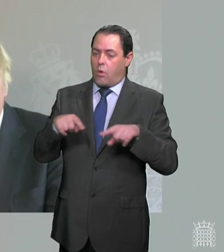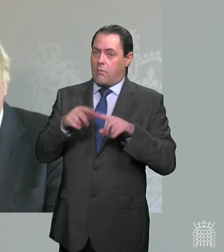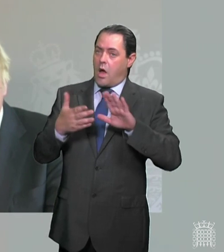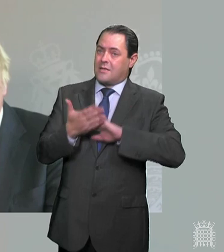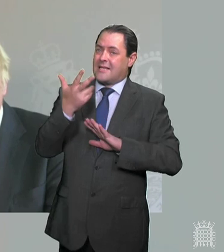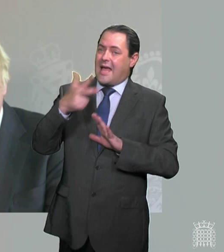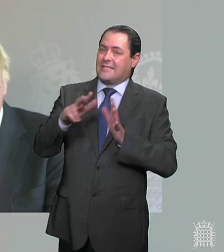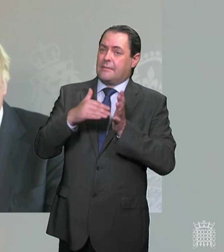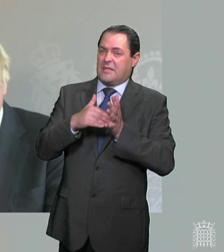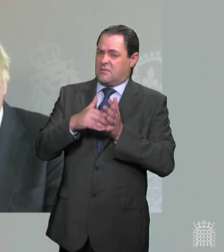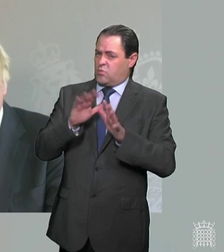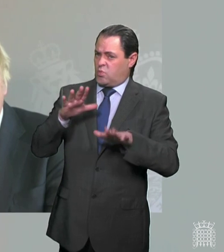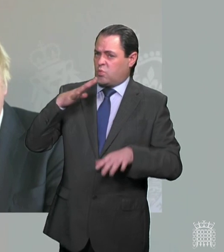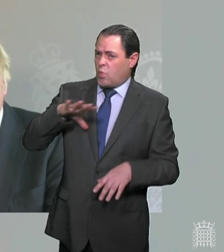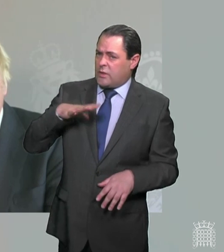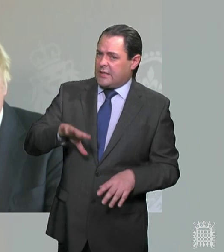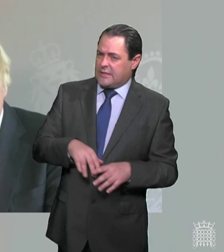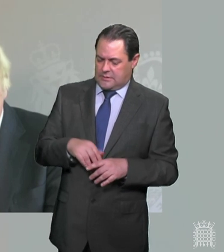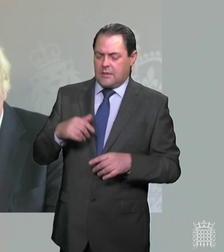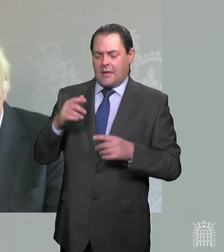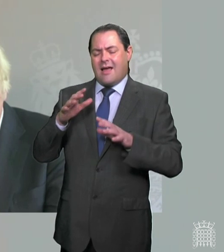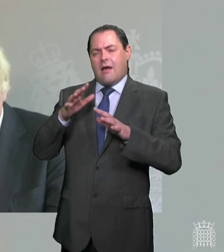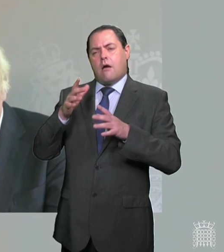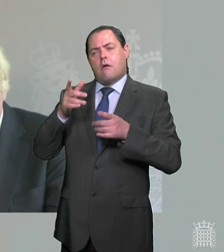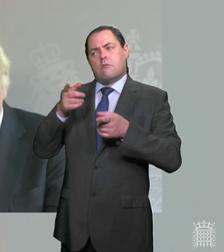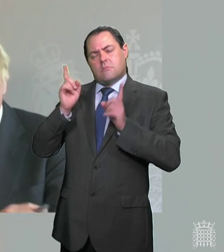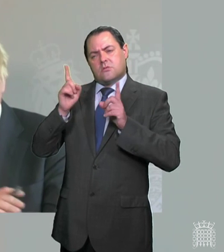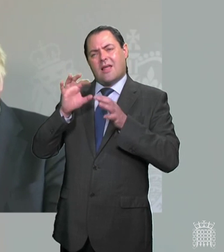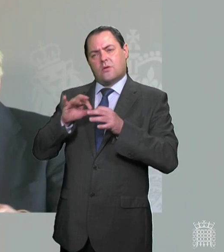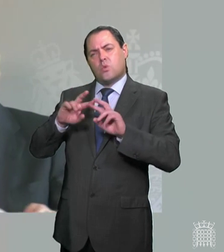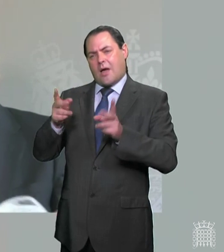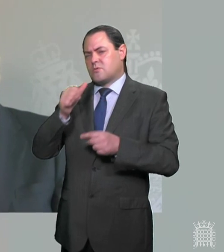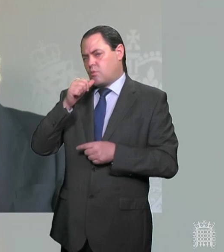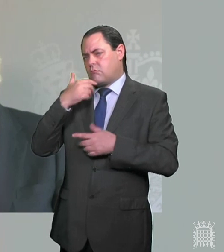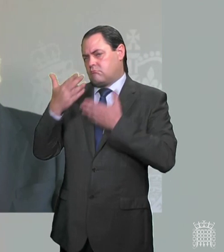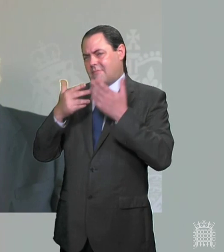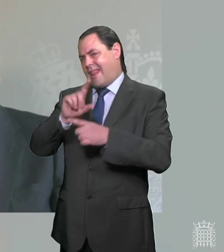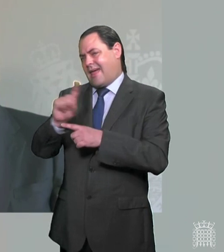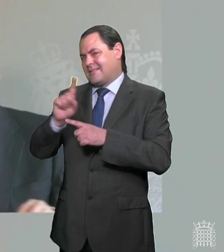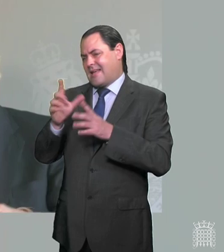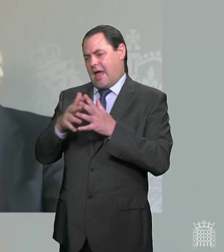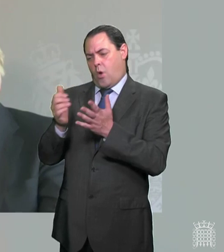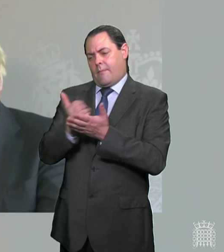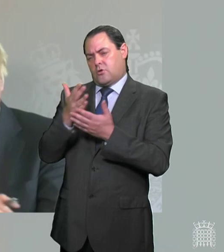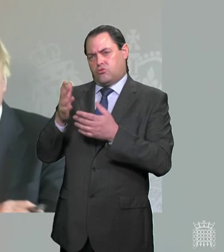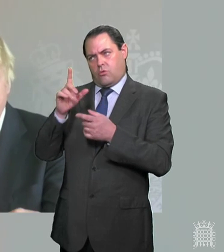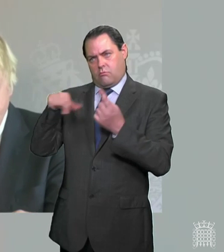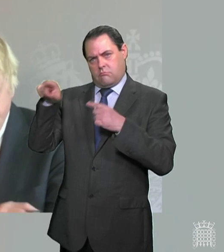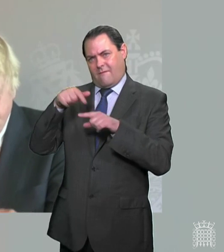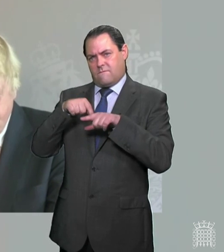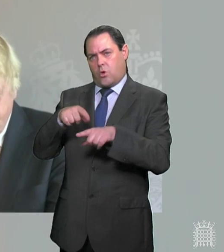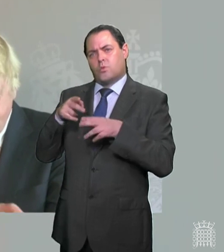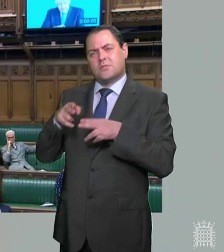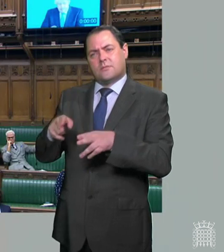The Housing Secretary will set out later more about how we propose to ensure that that does not happen.